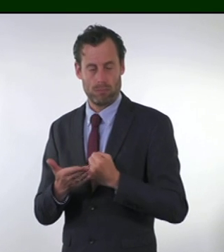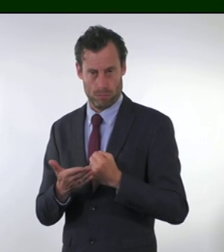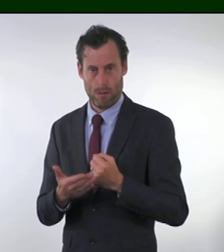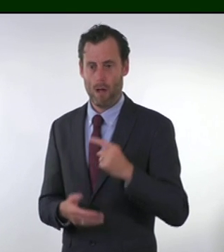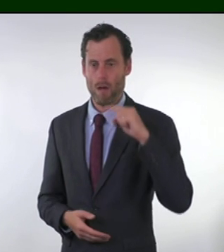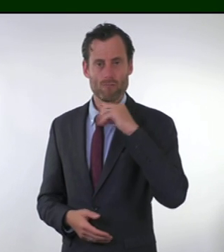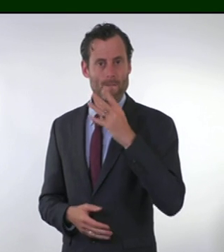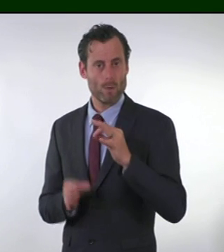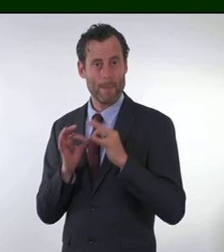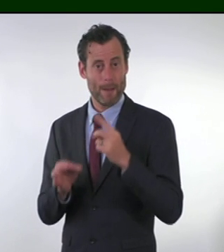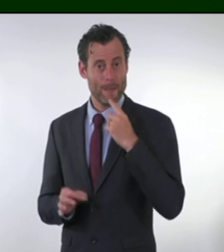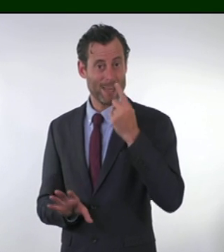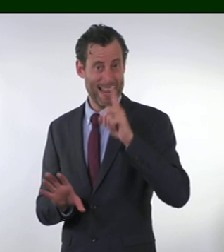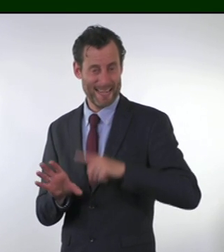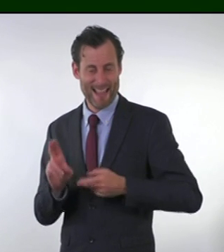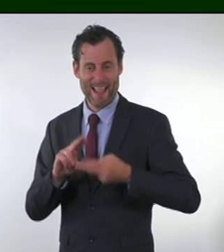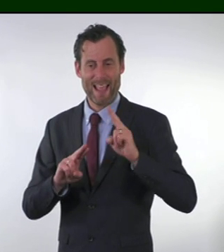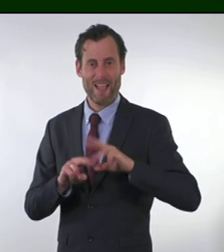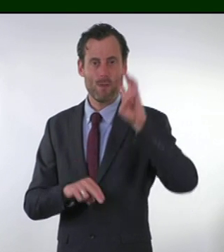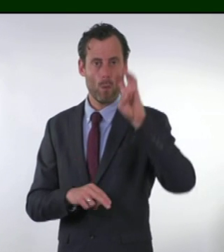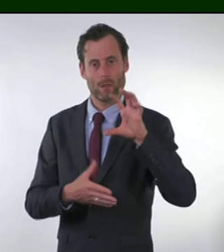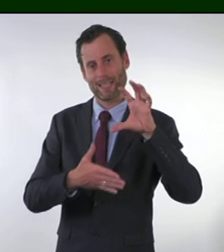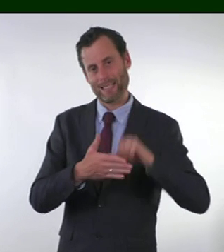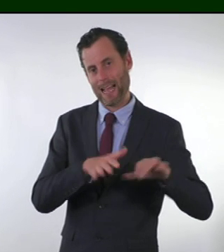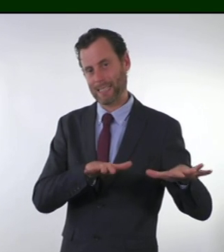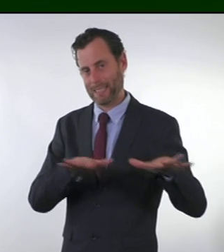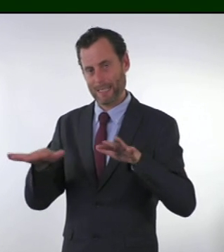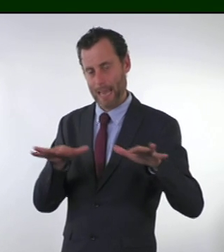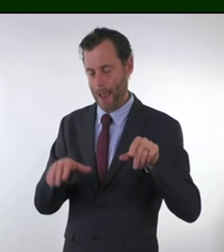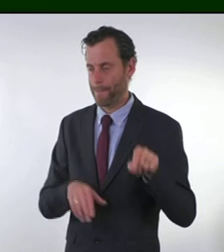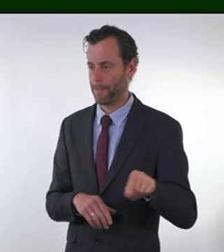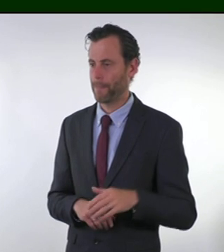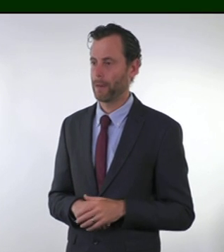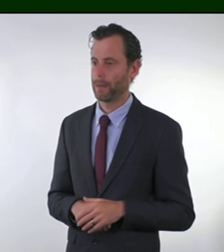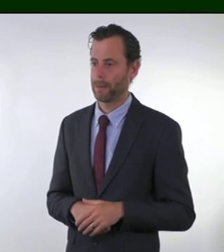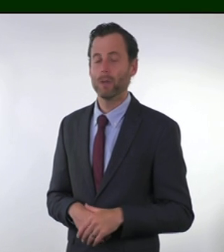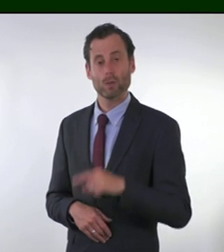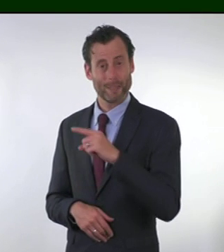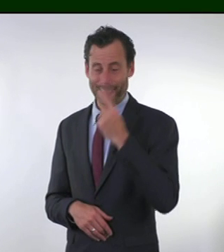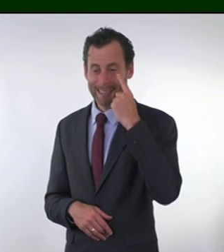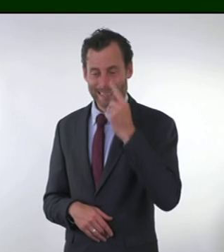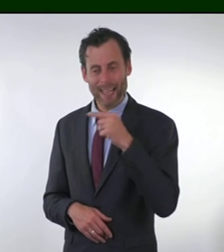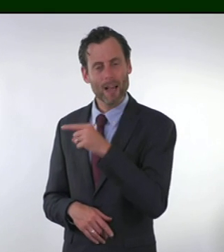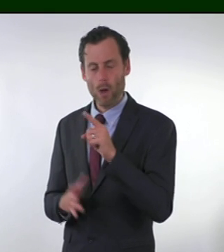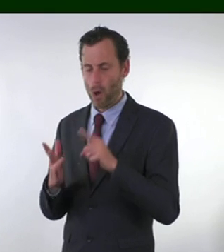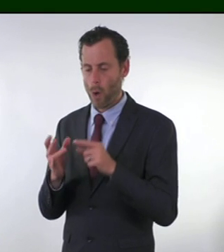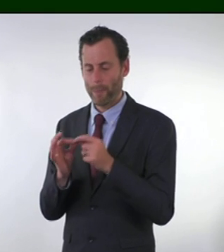That could cover the cost of the job retention scheme for over 12 months, according to the latest estimates from the Office for Budget Responsibility.